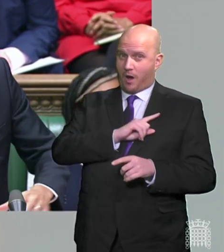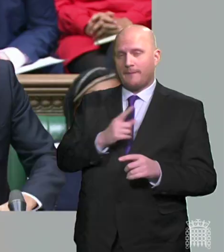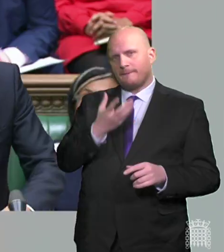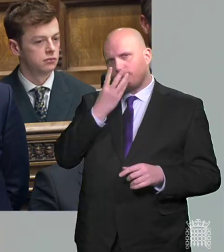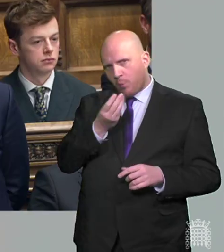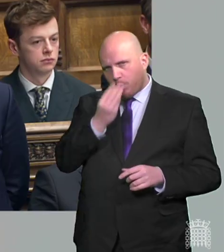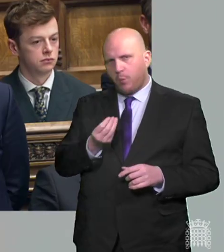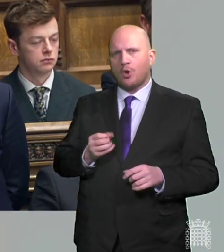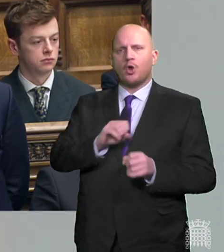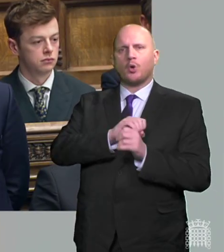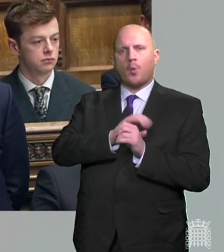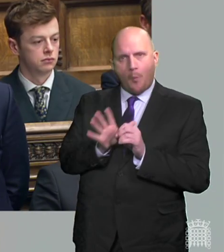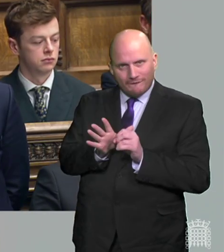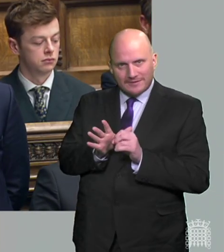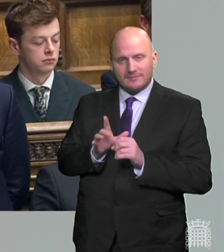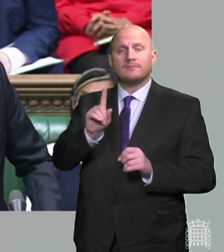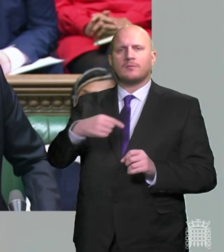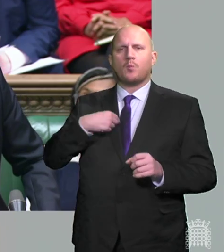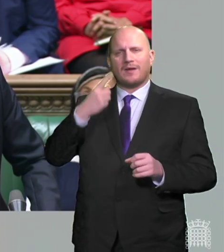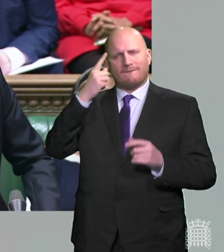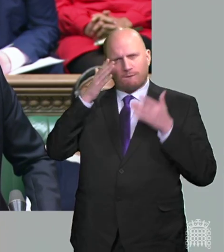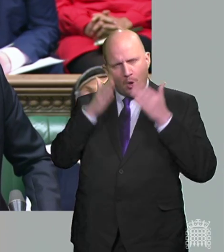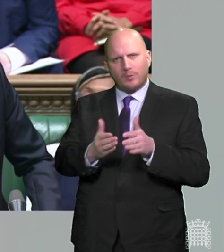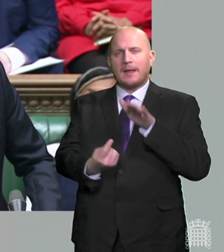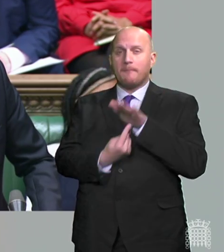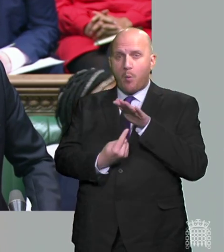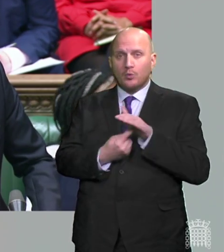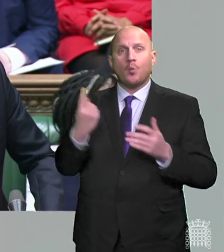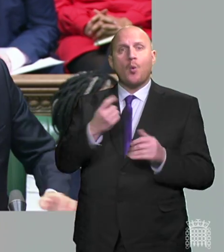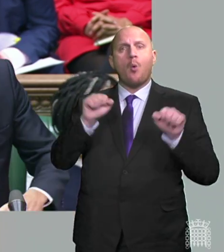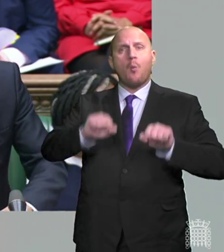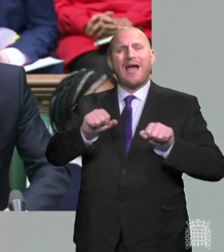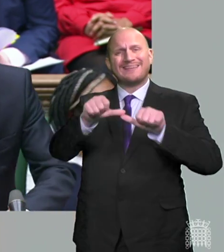We are focused on delivering on the people’s priorities and bringing down the backlog.